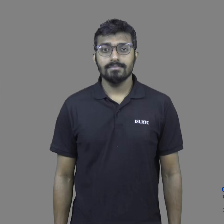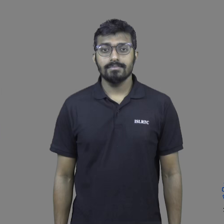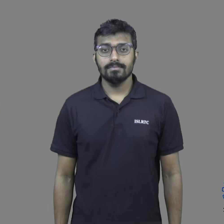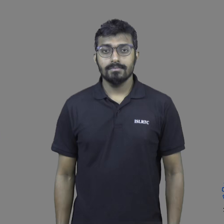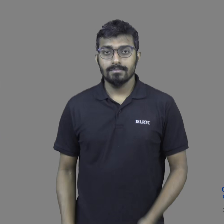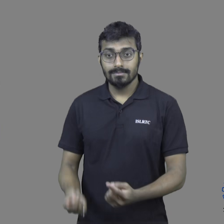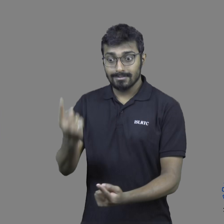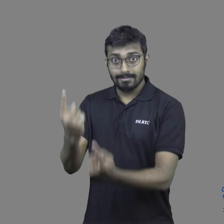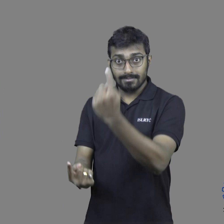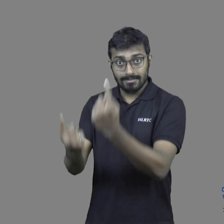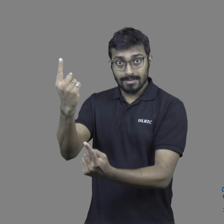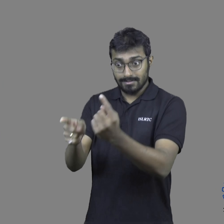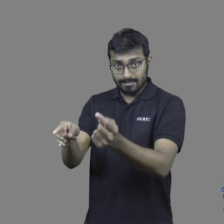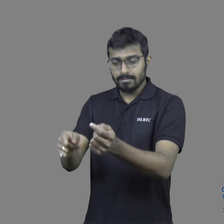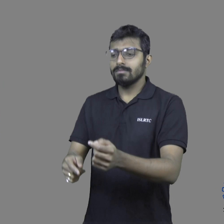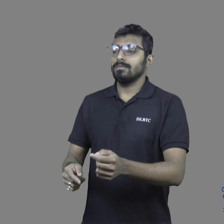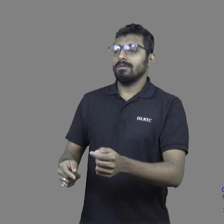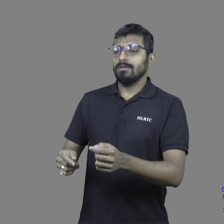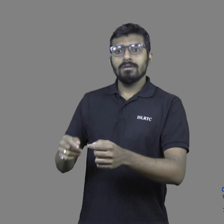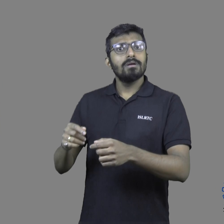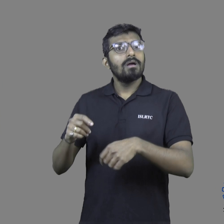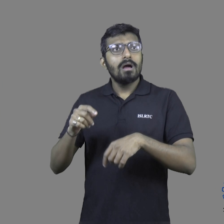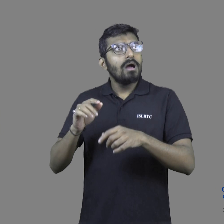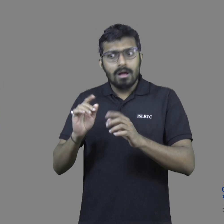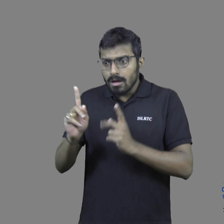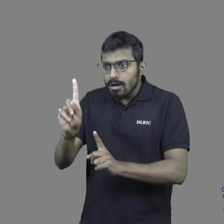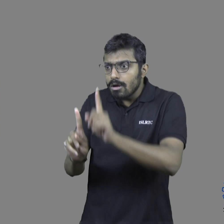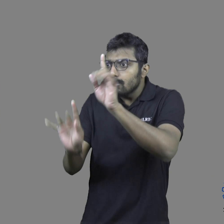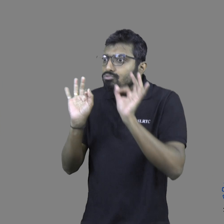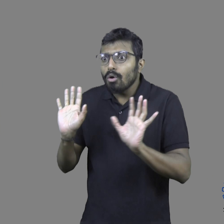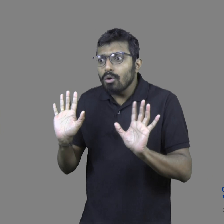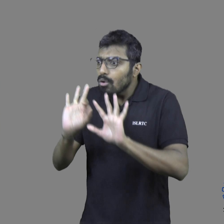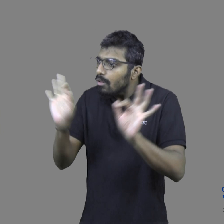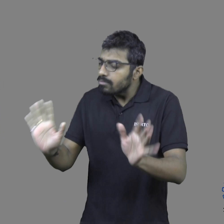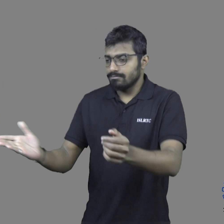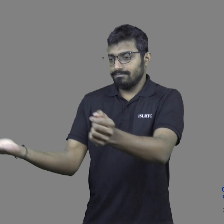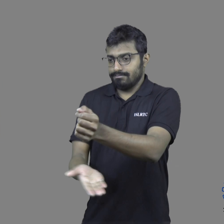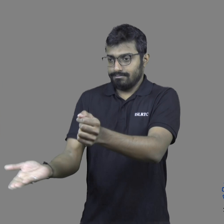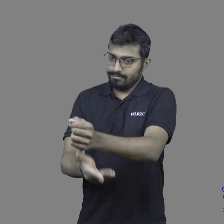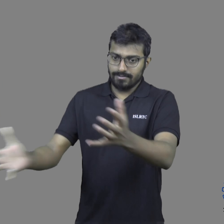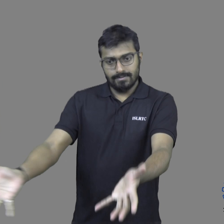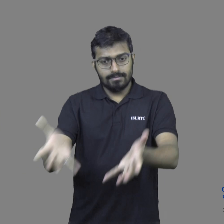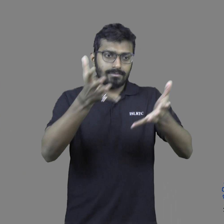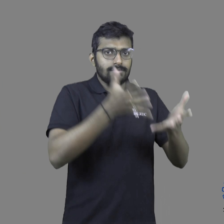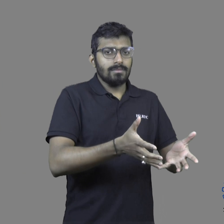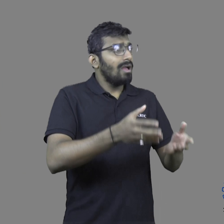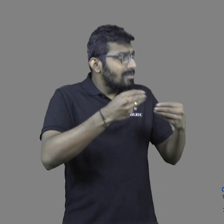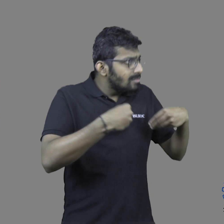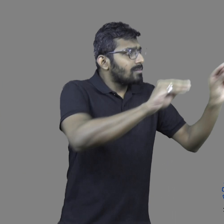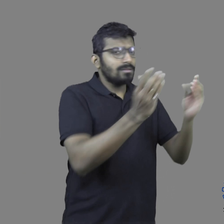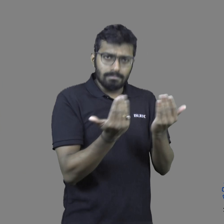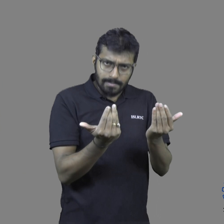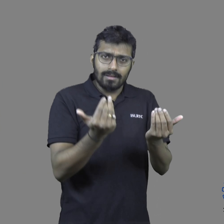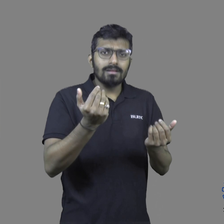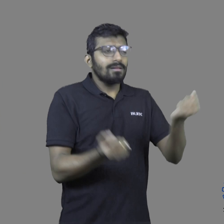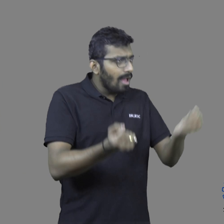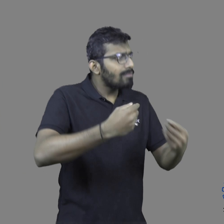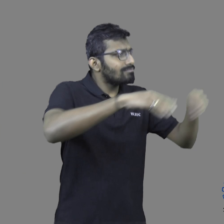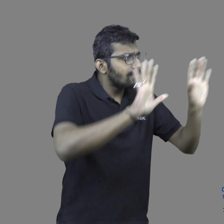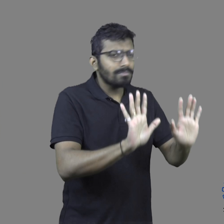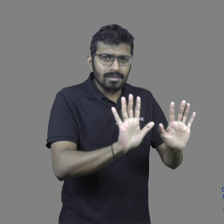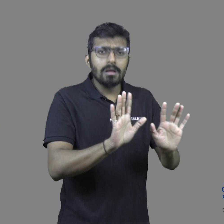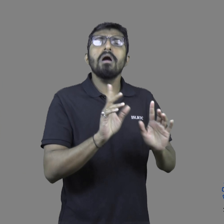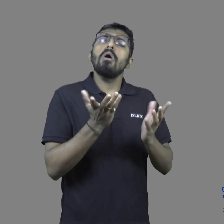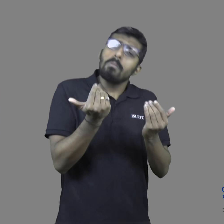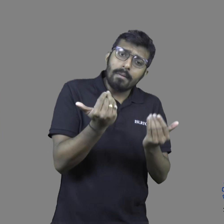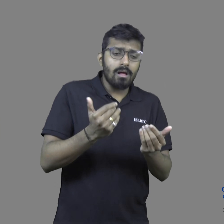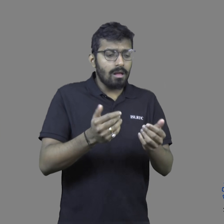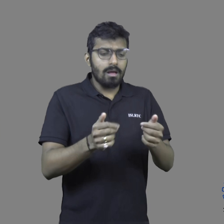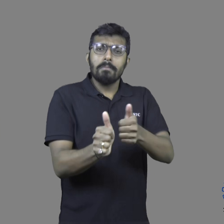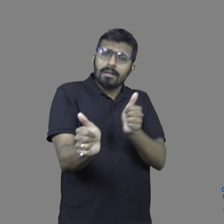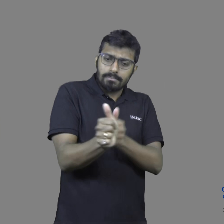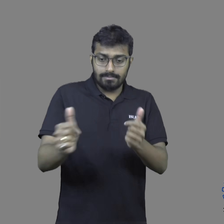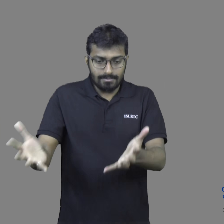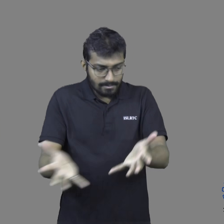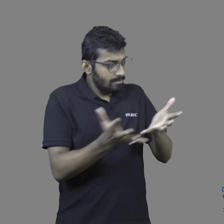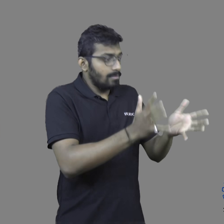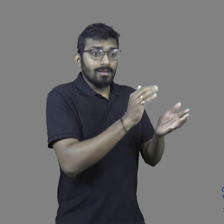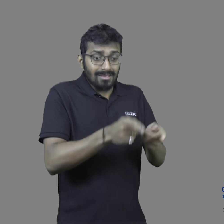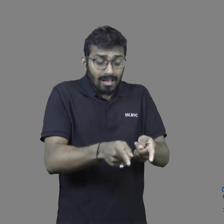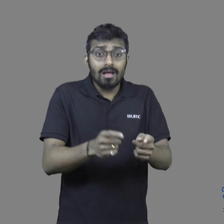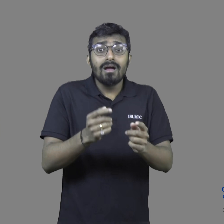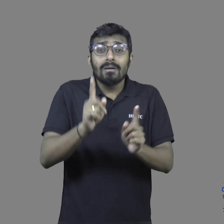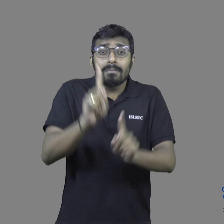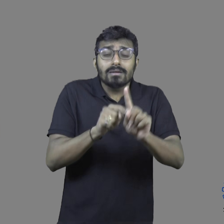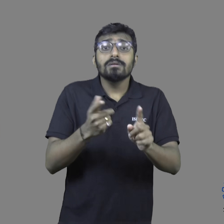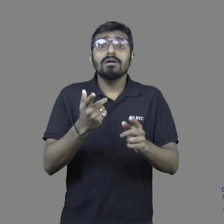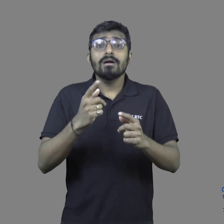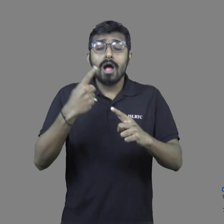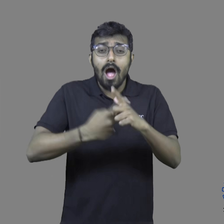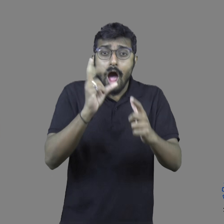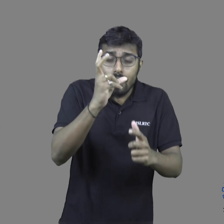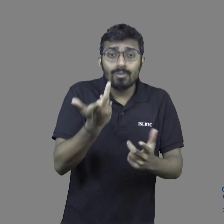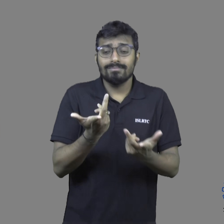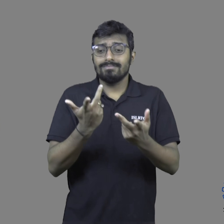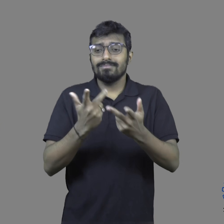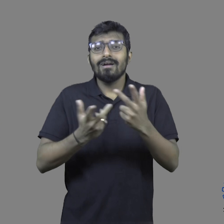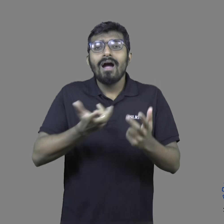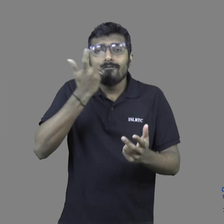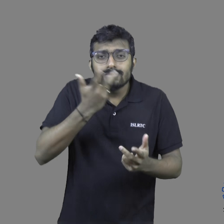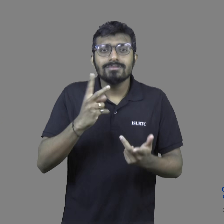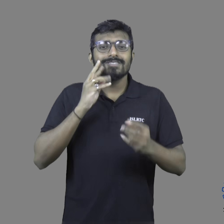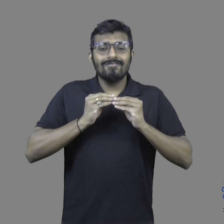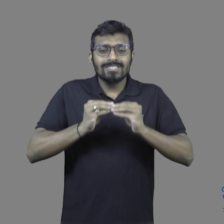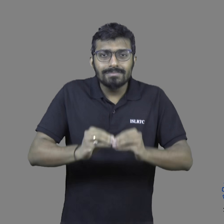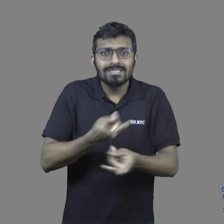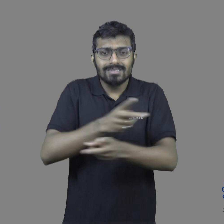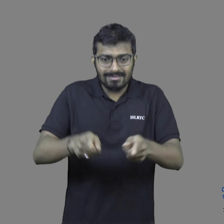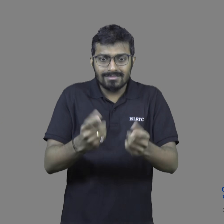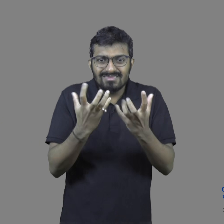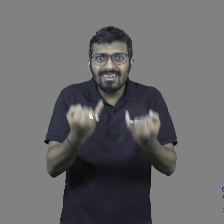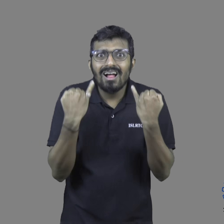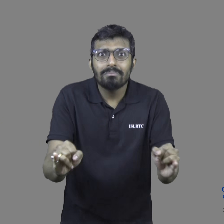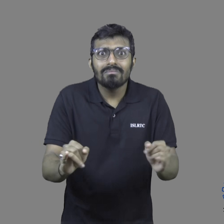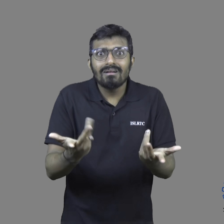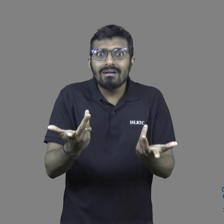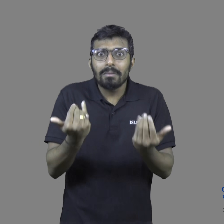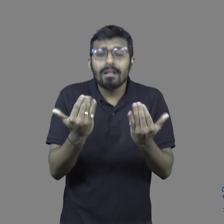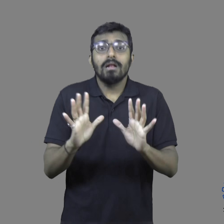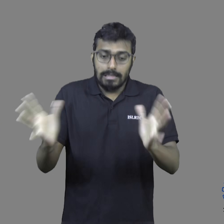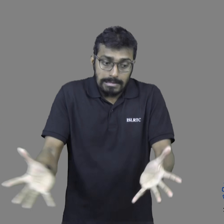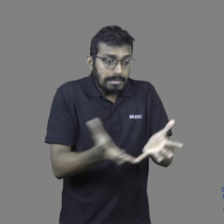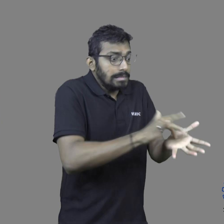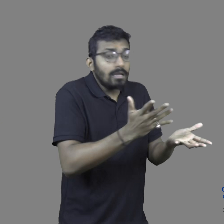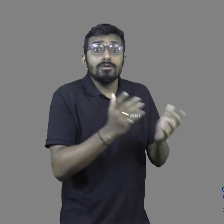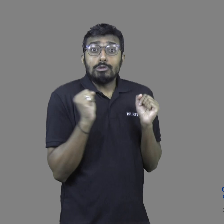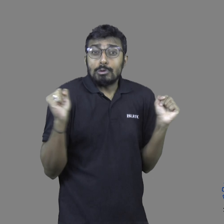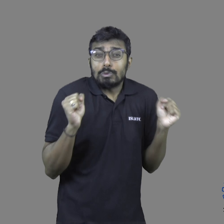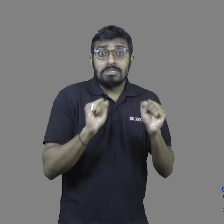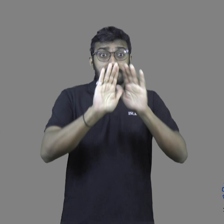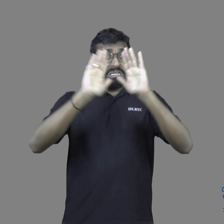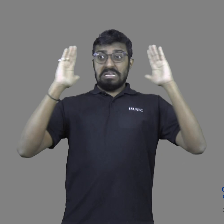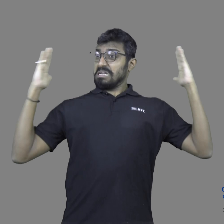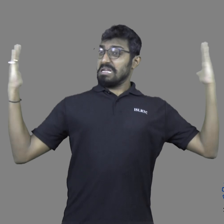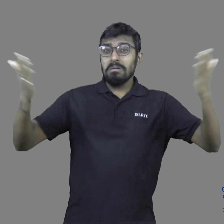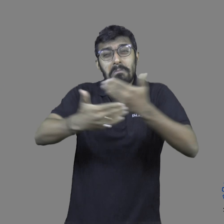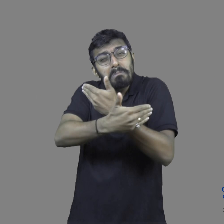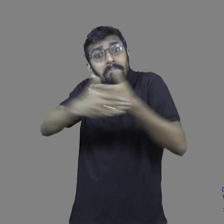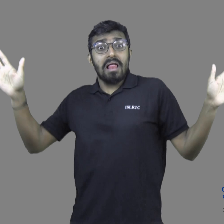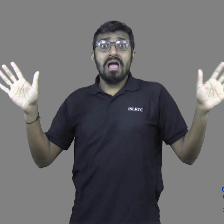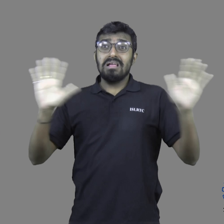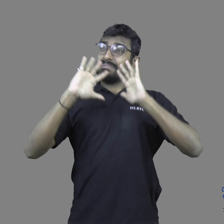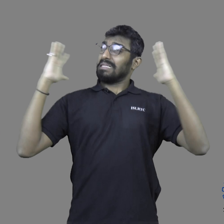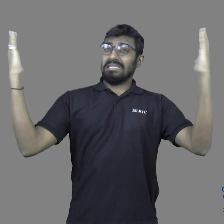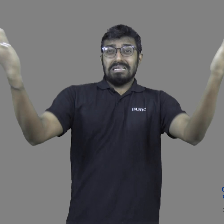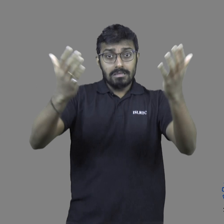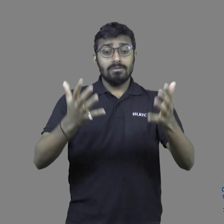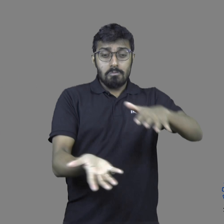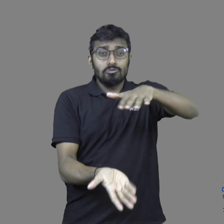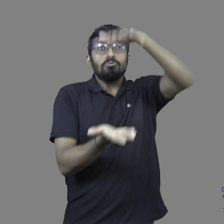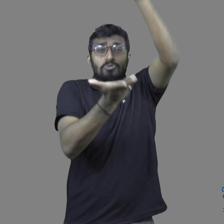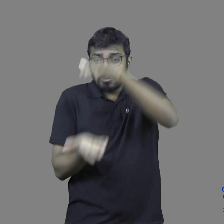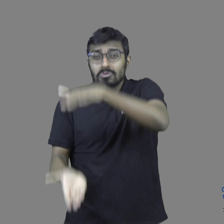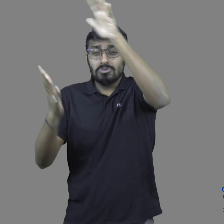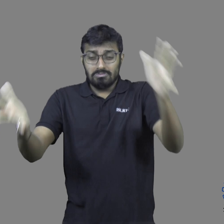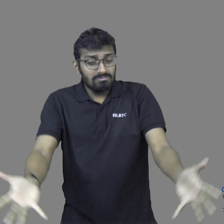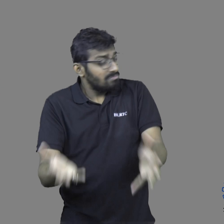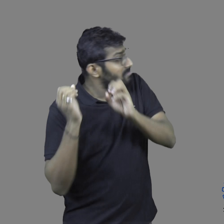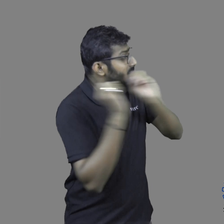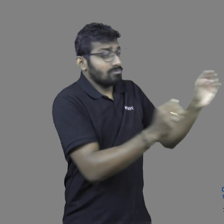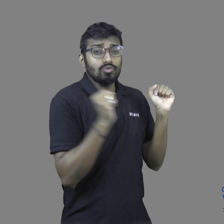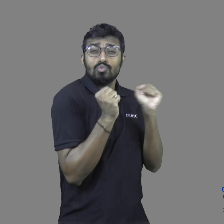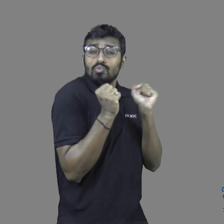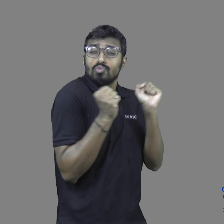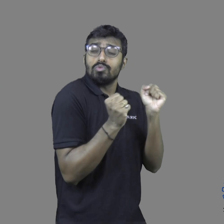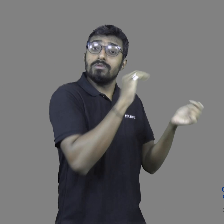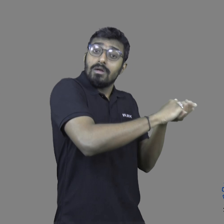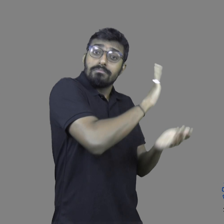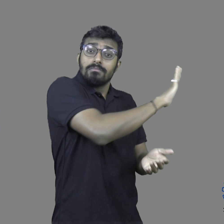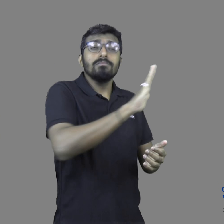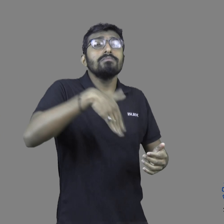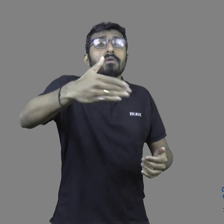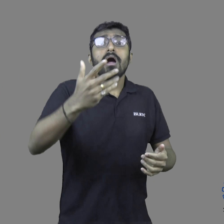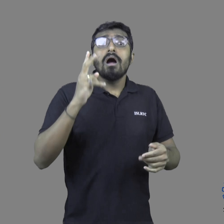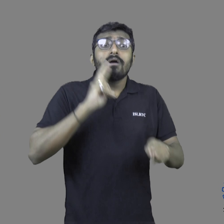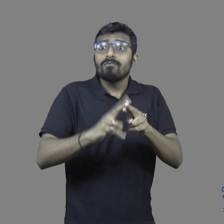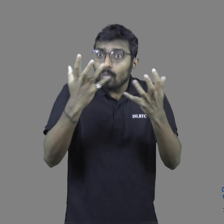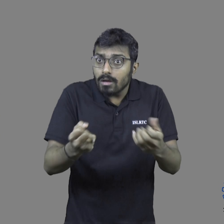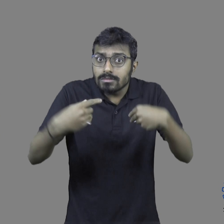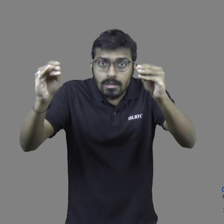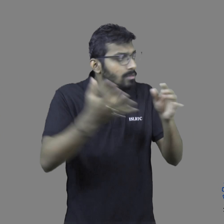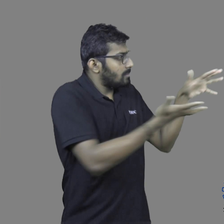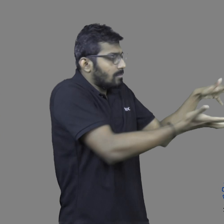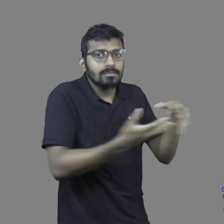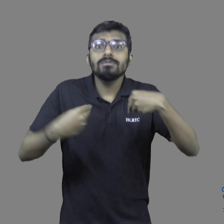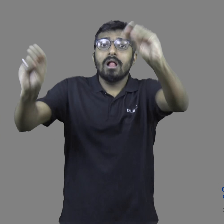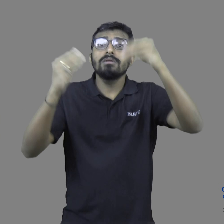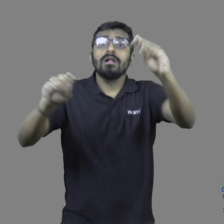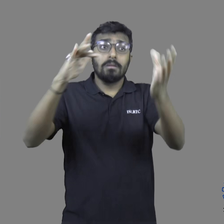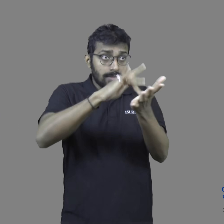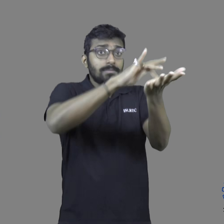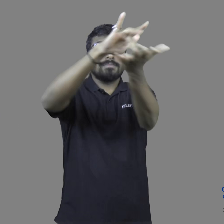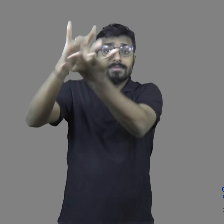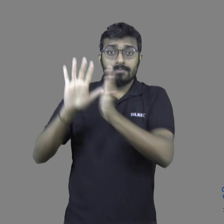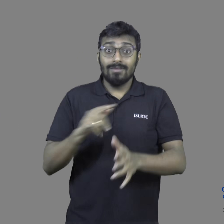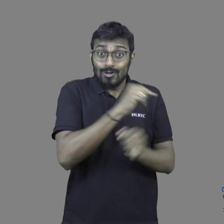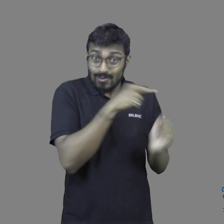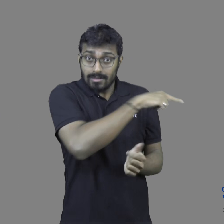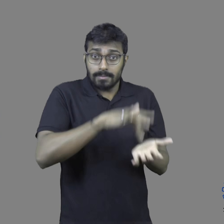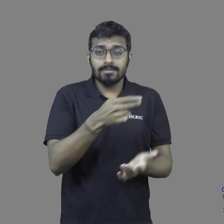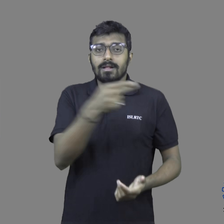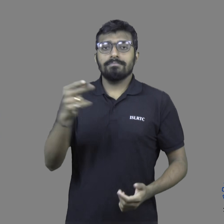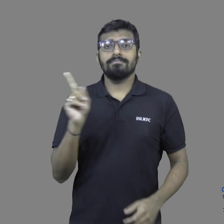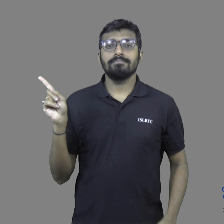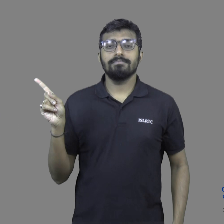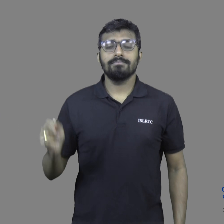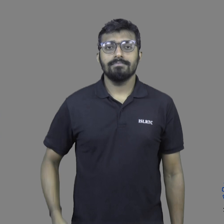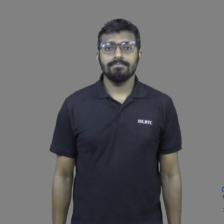Cold Storage